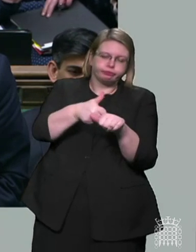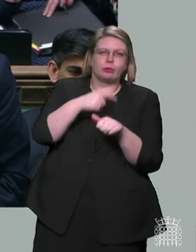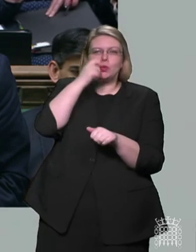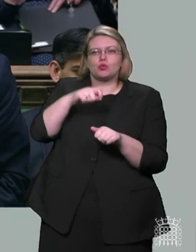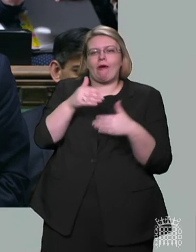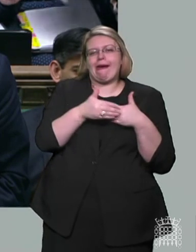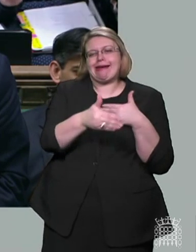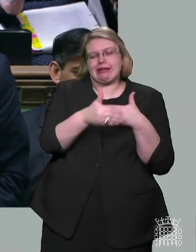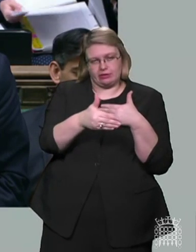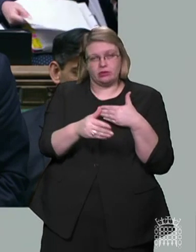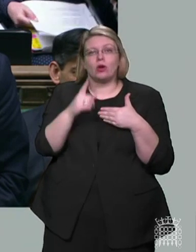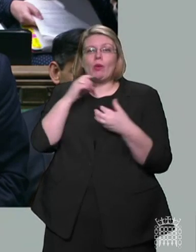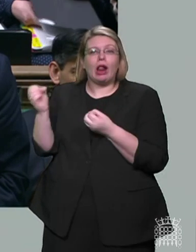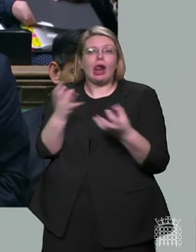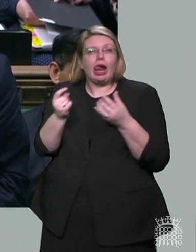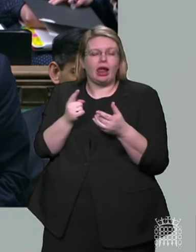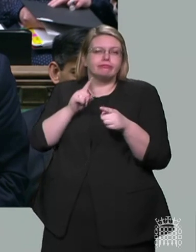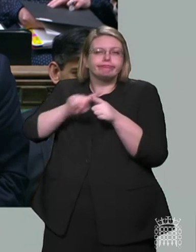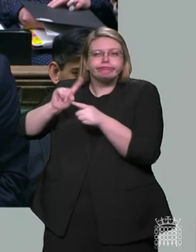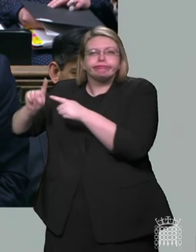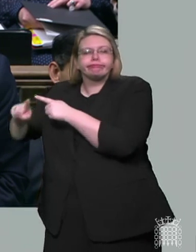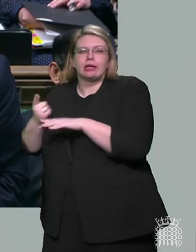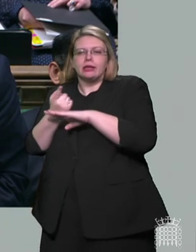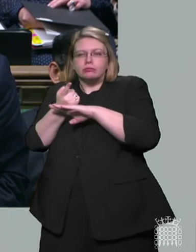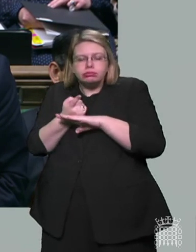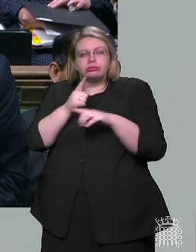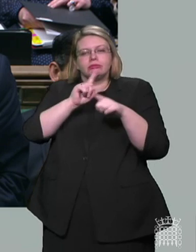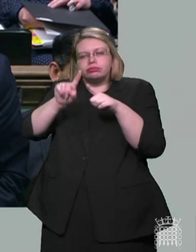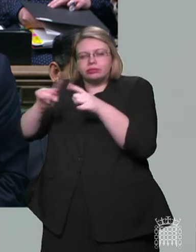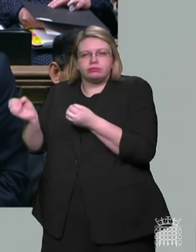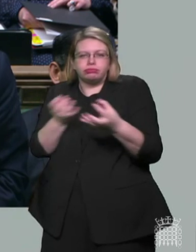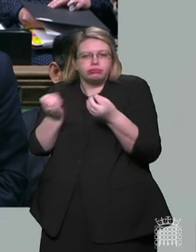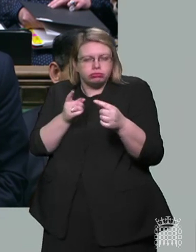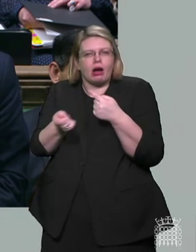This will include lethal aid in the form of defensive weapons and non-lethal aid.